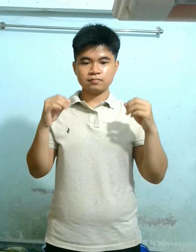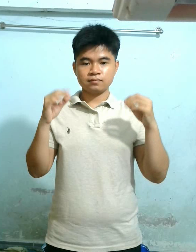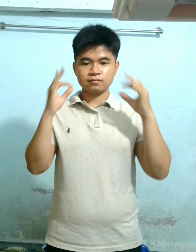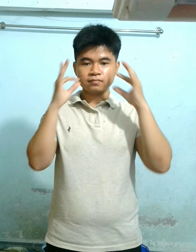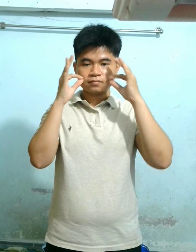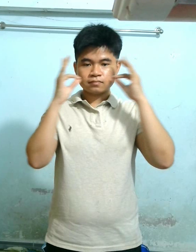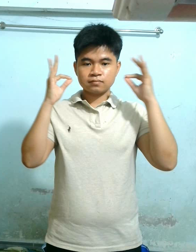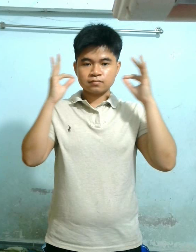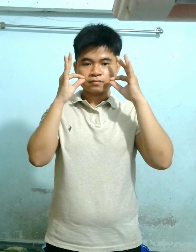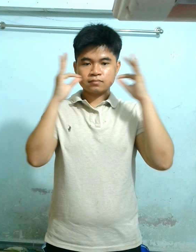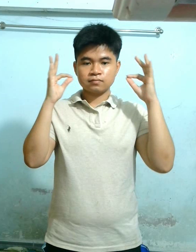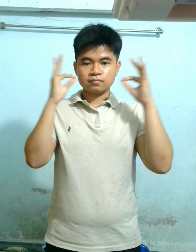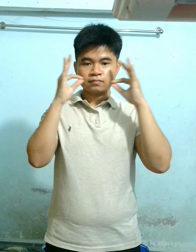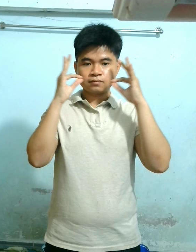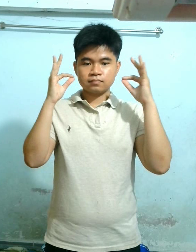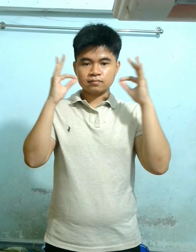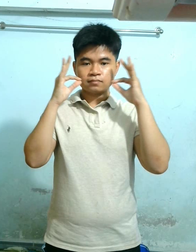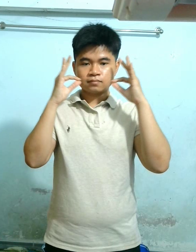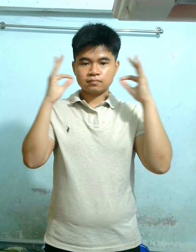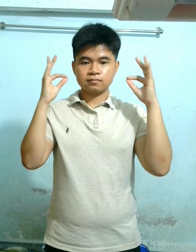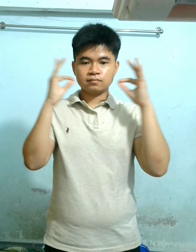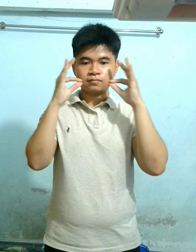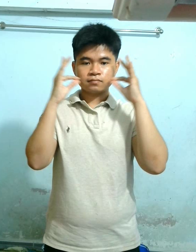meo